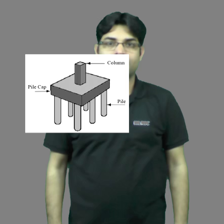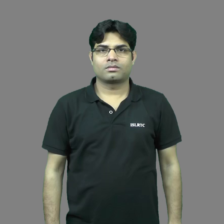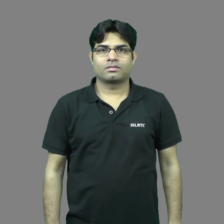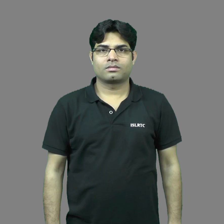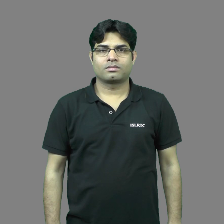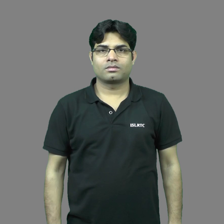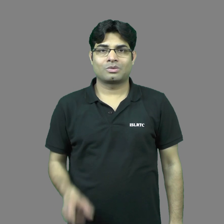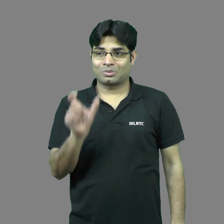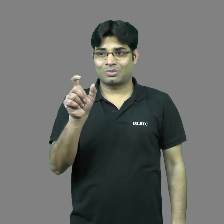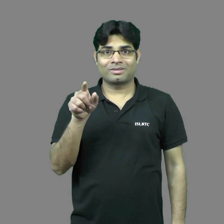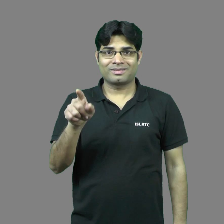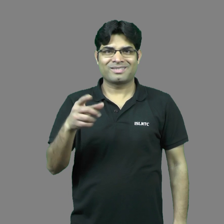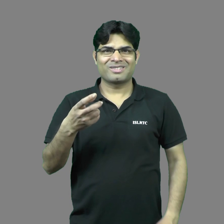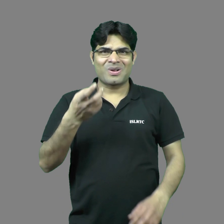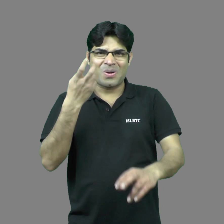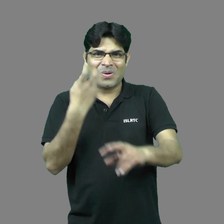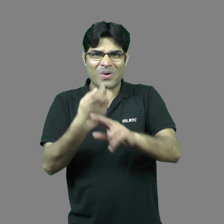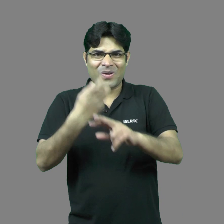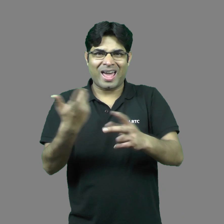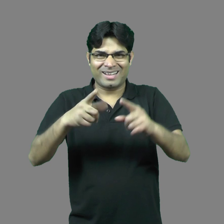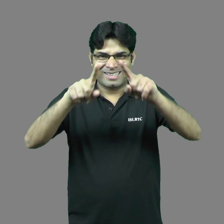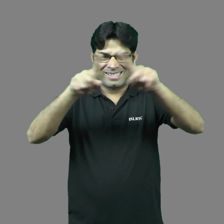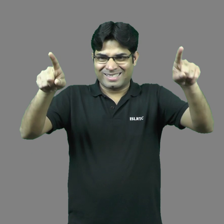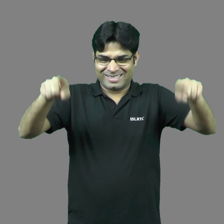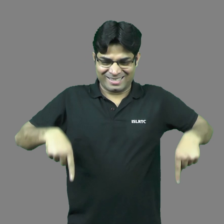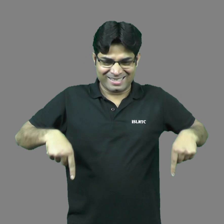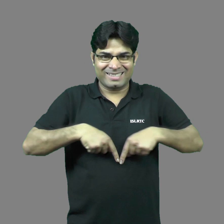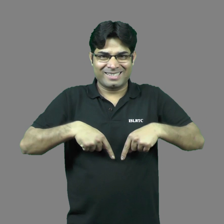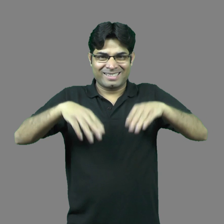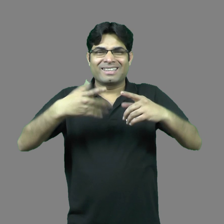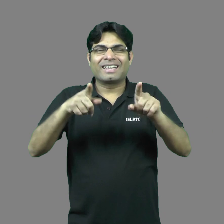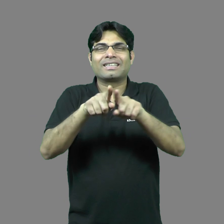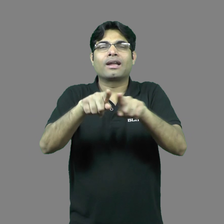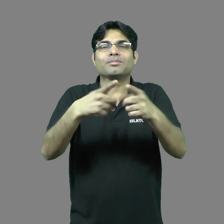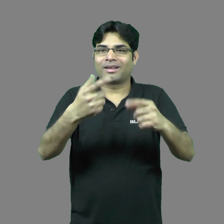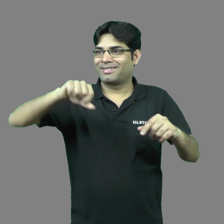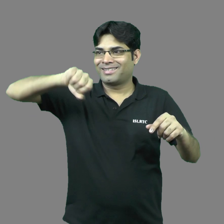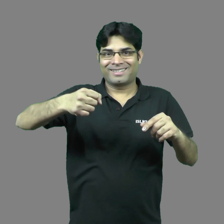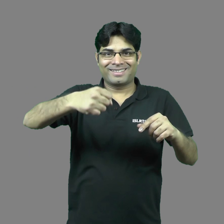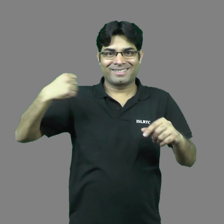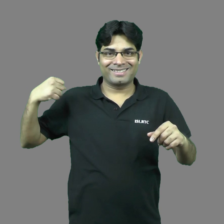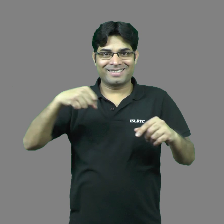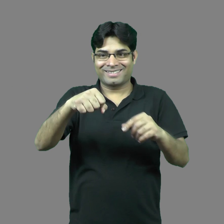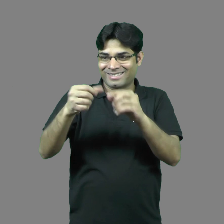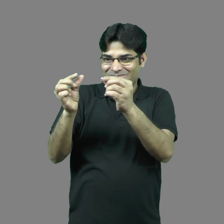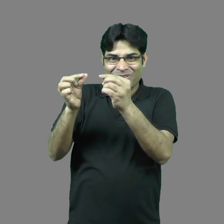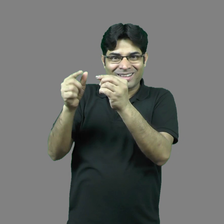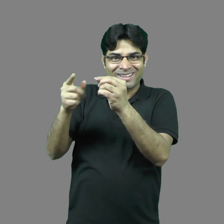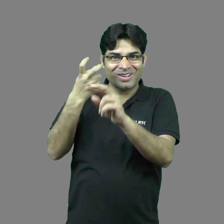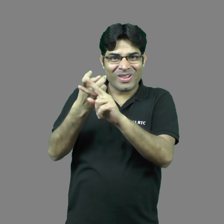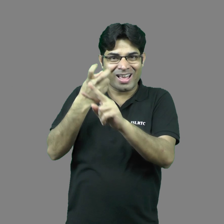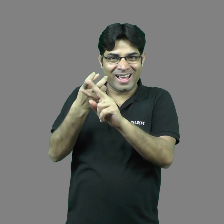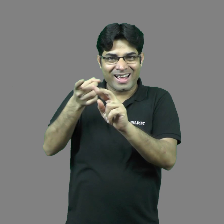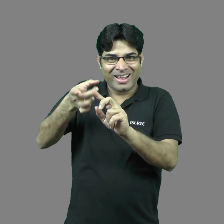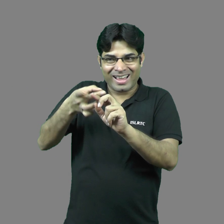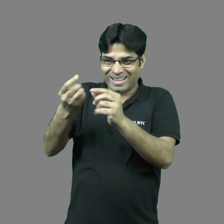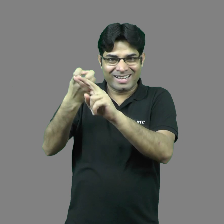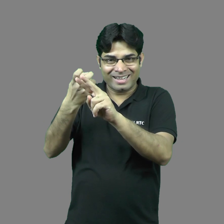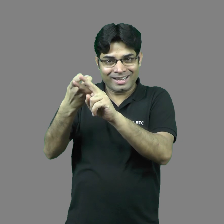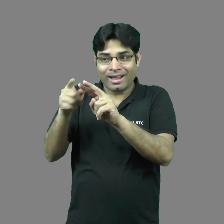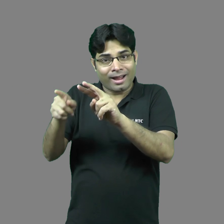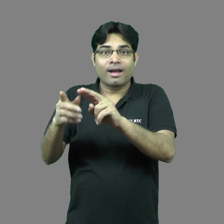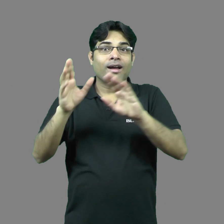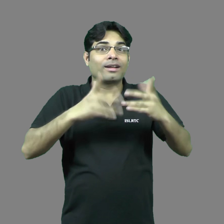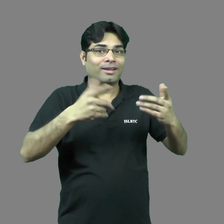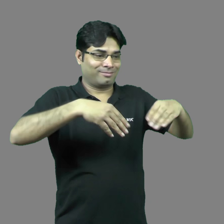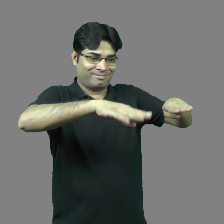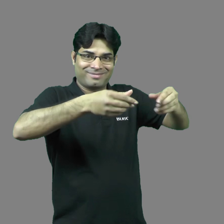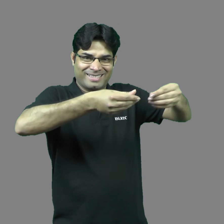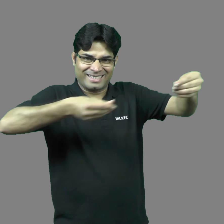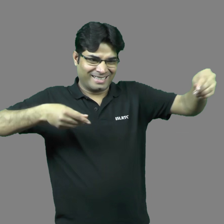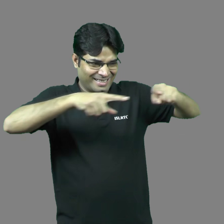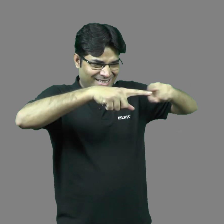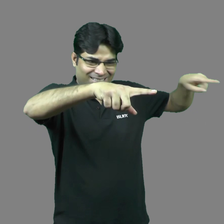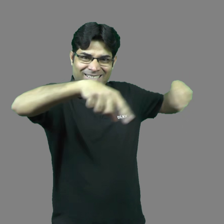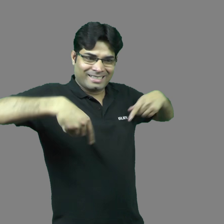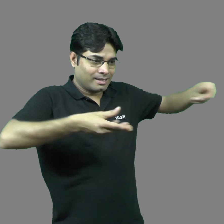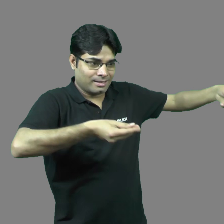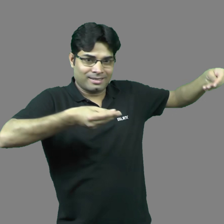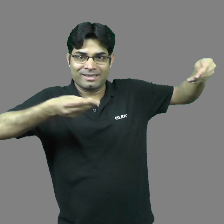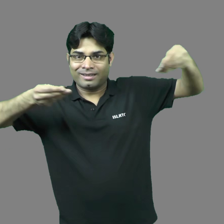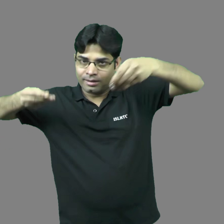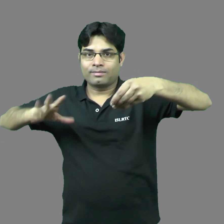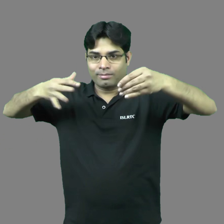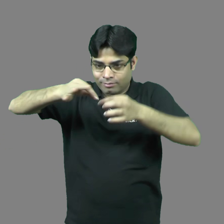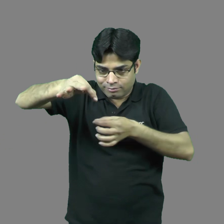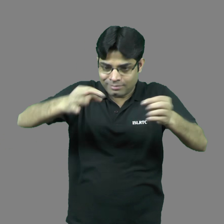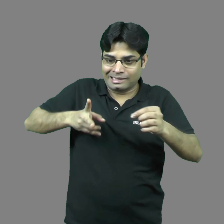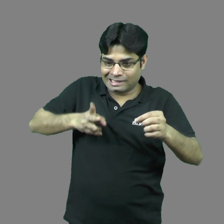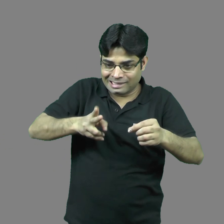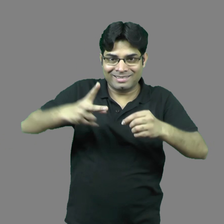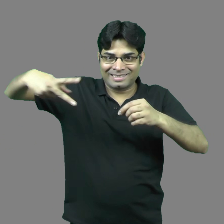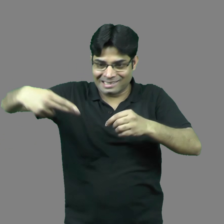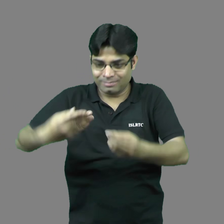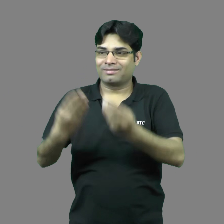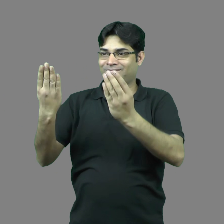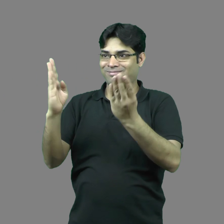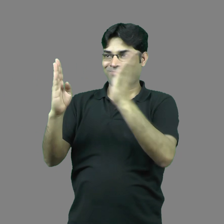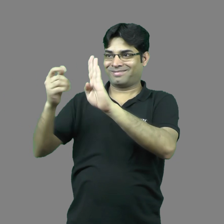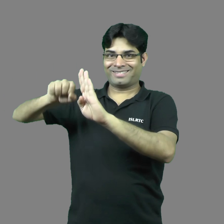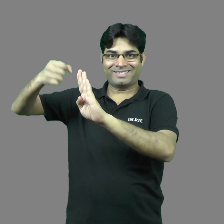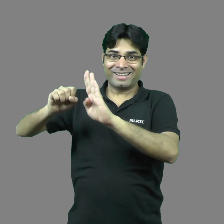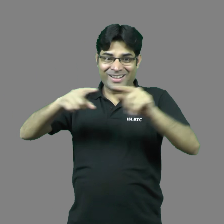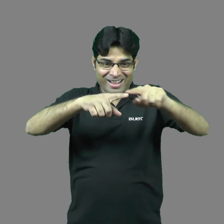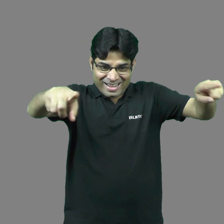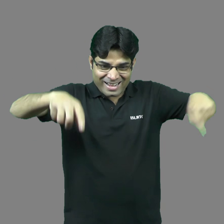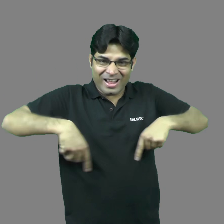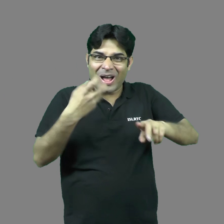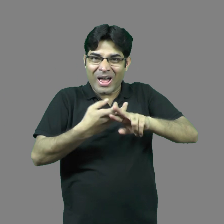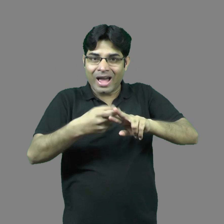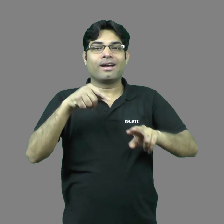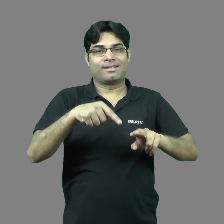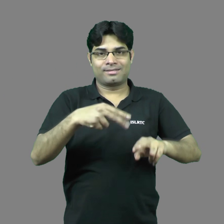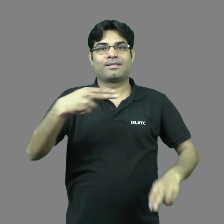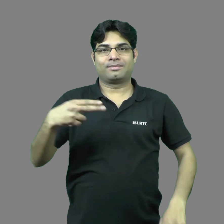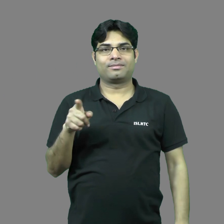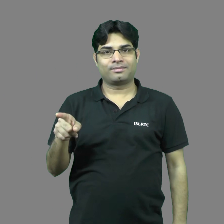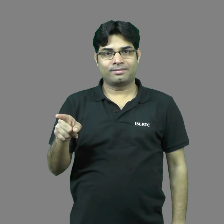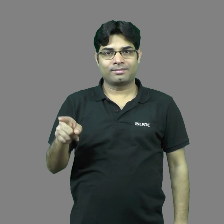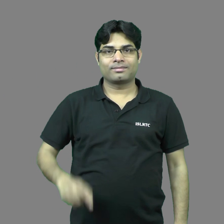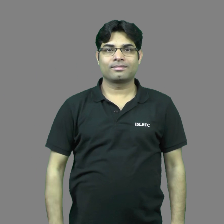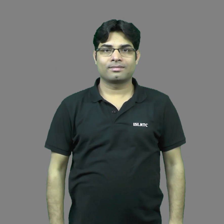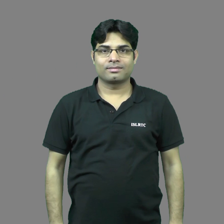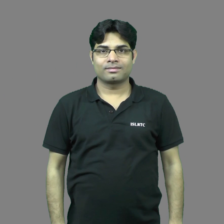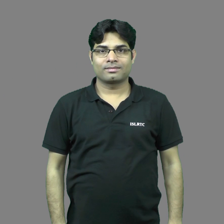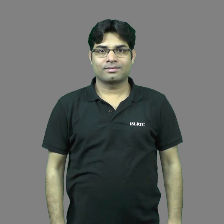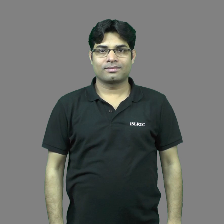Plain Sheet